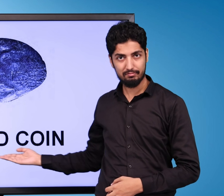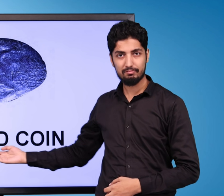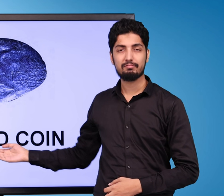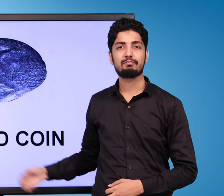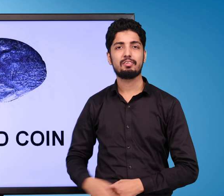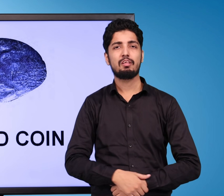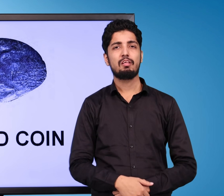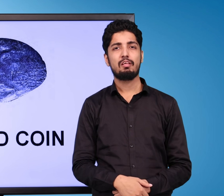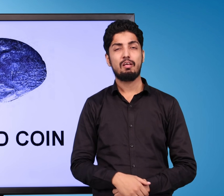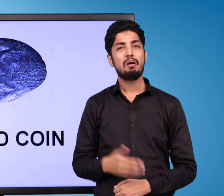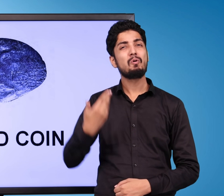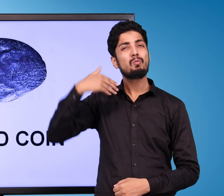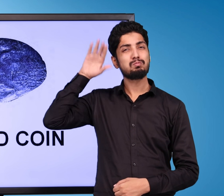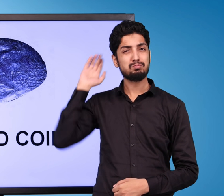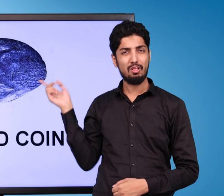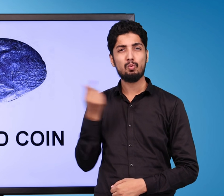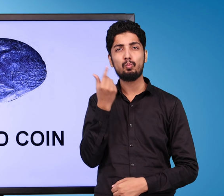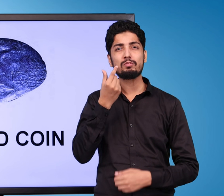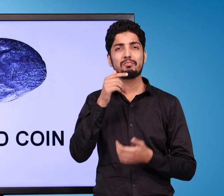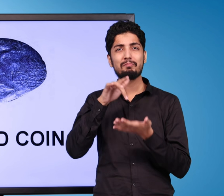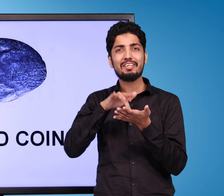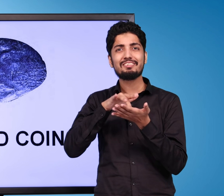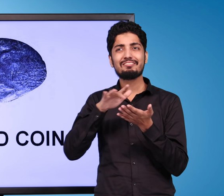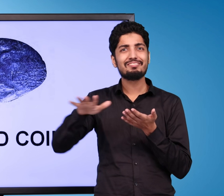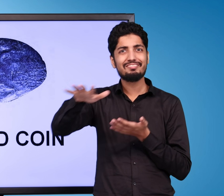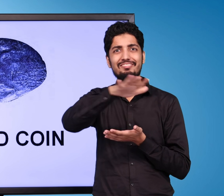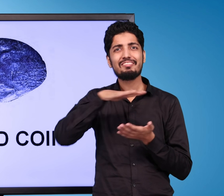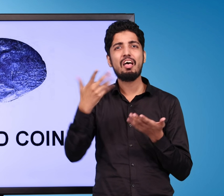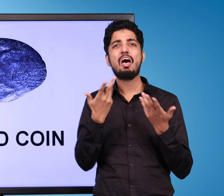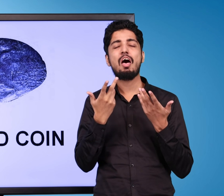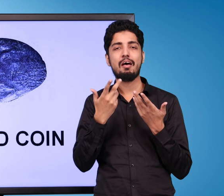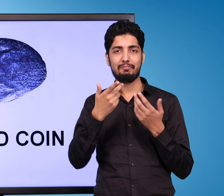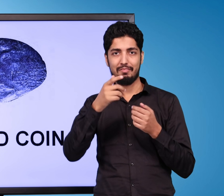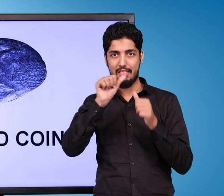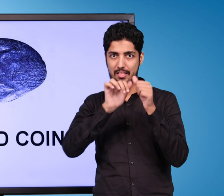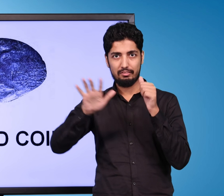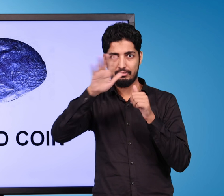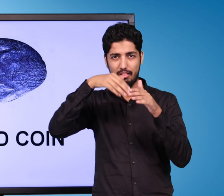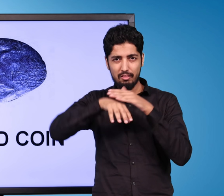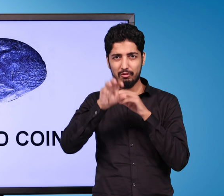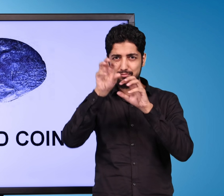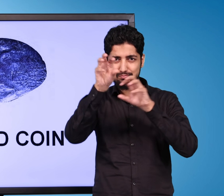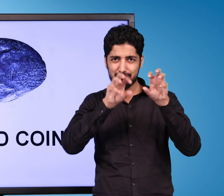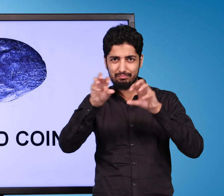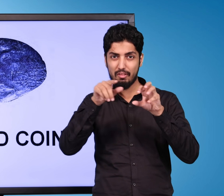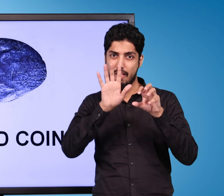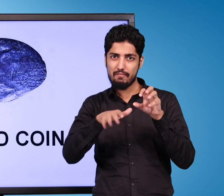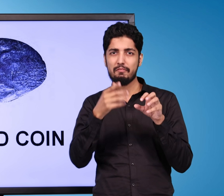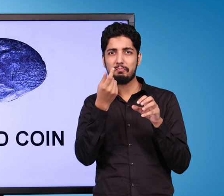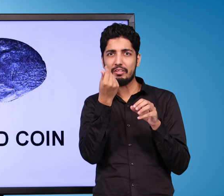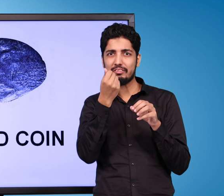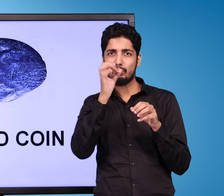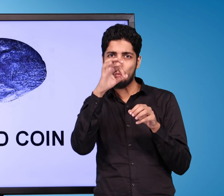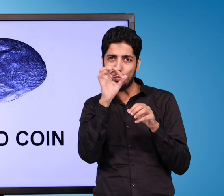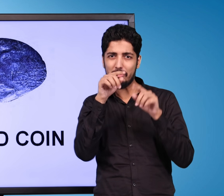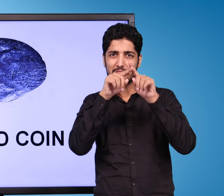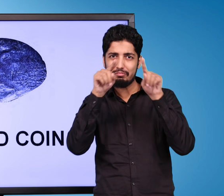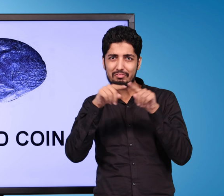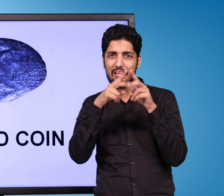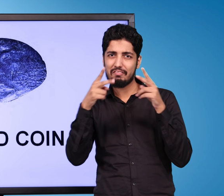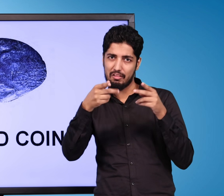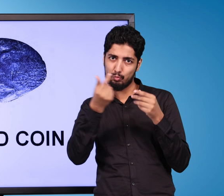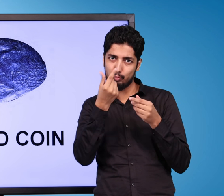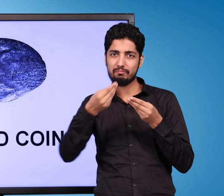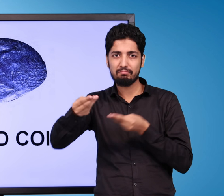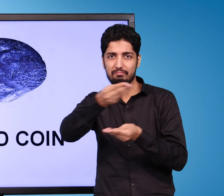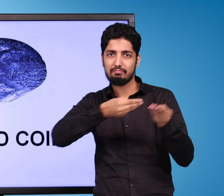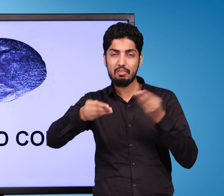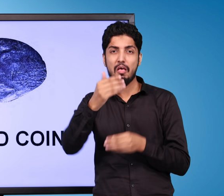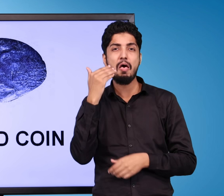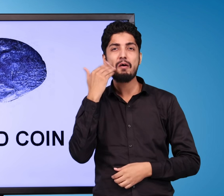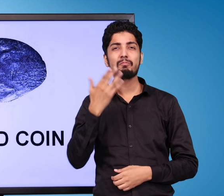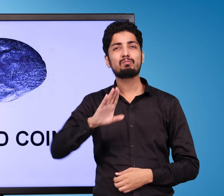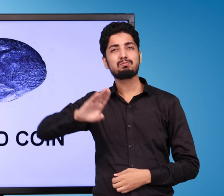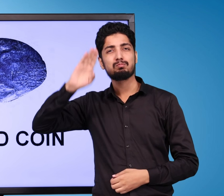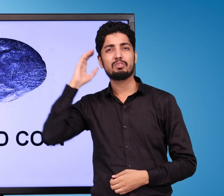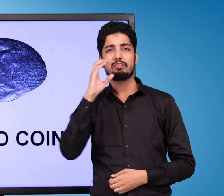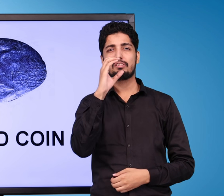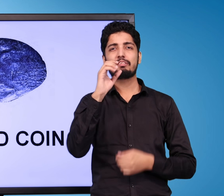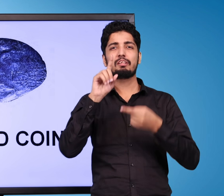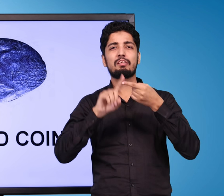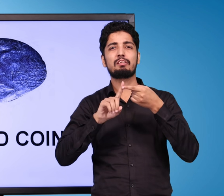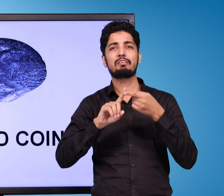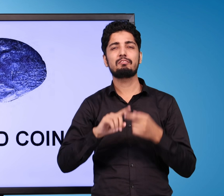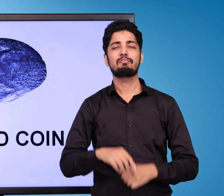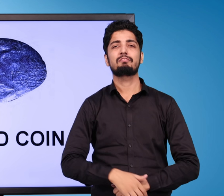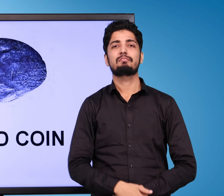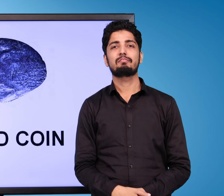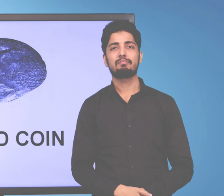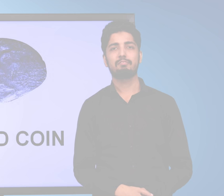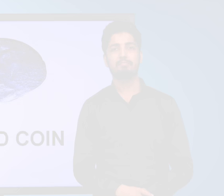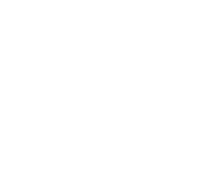These coins were in circulation in the subcontinent till early centuries CE.